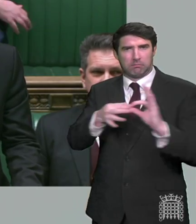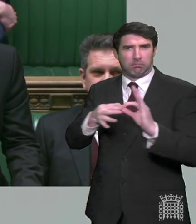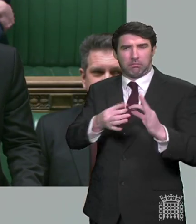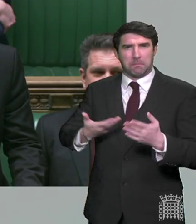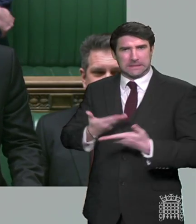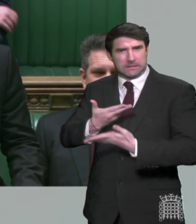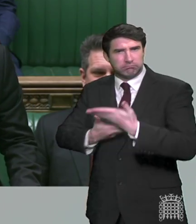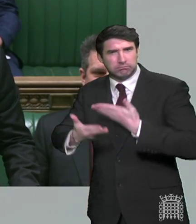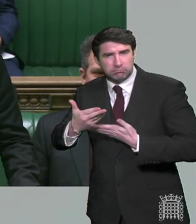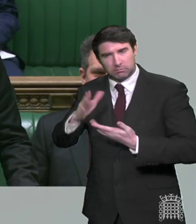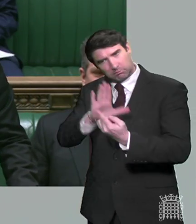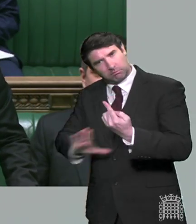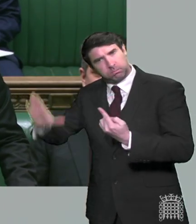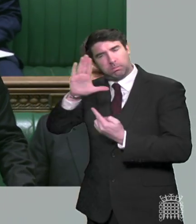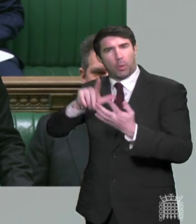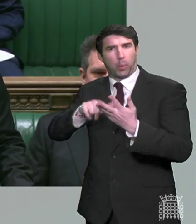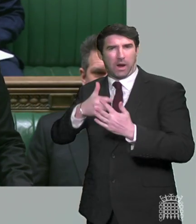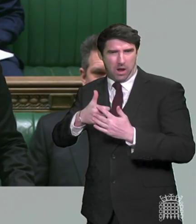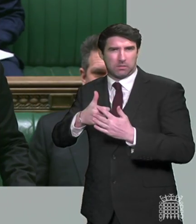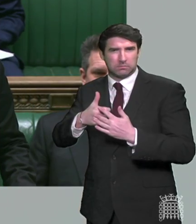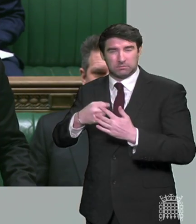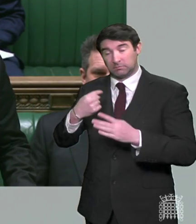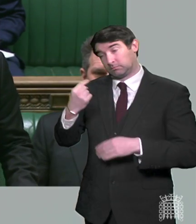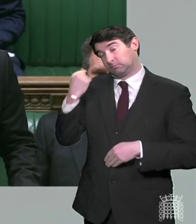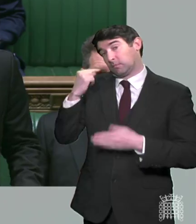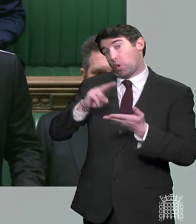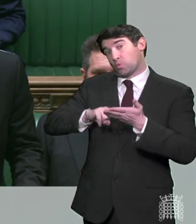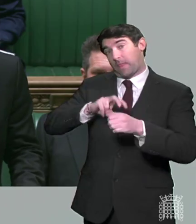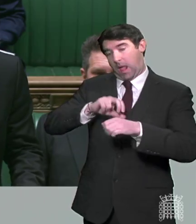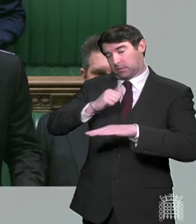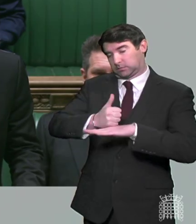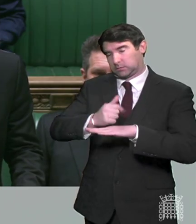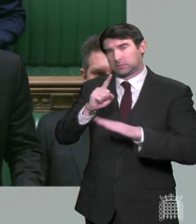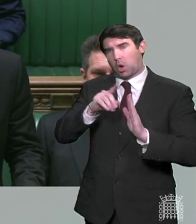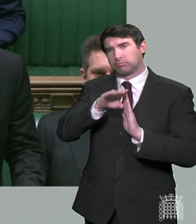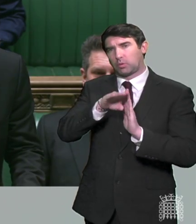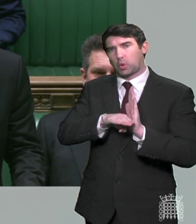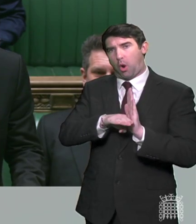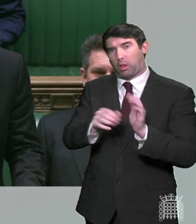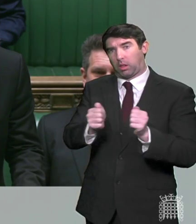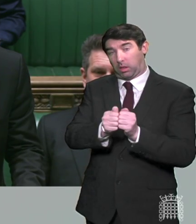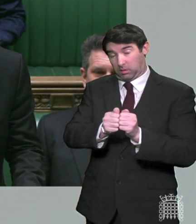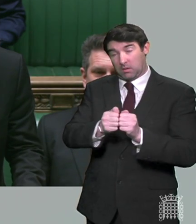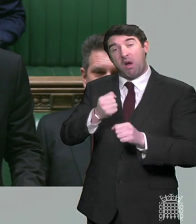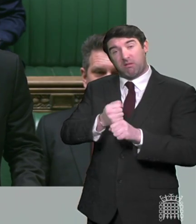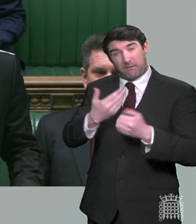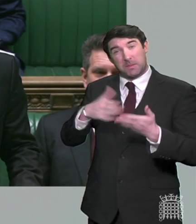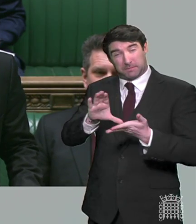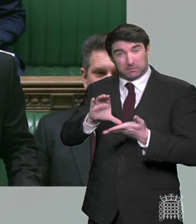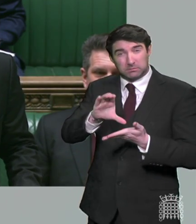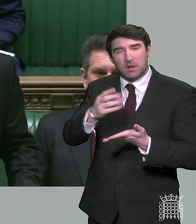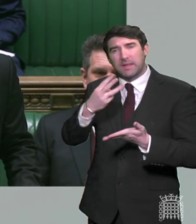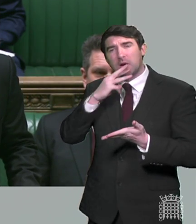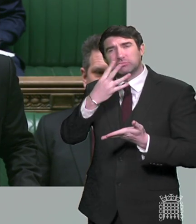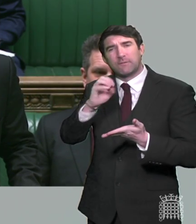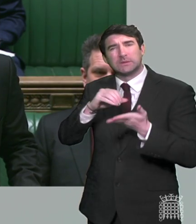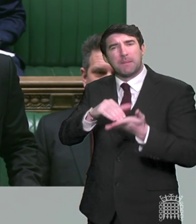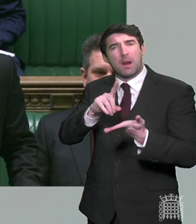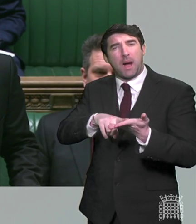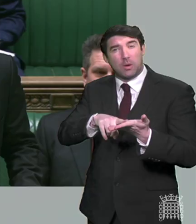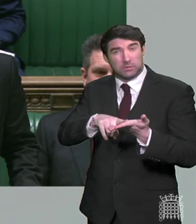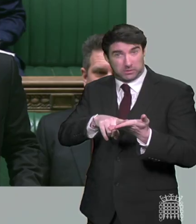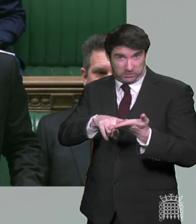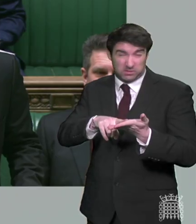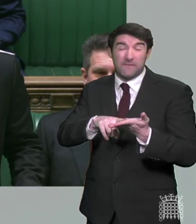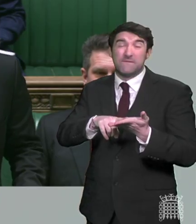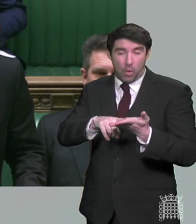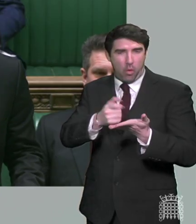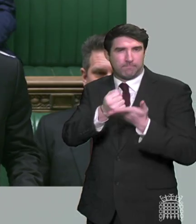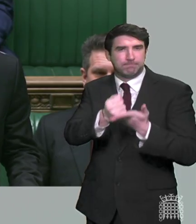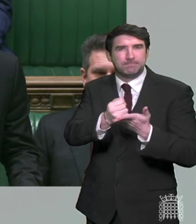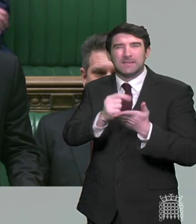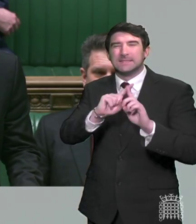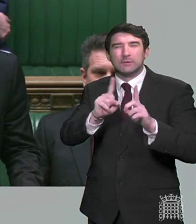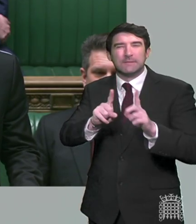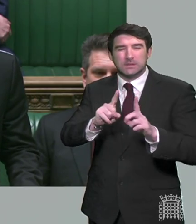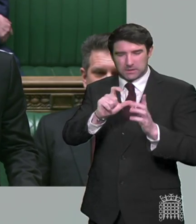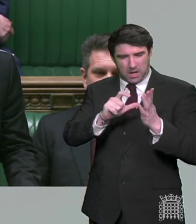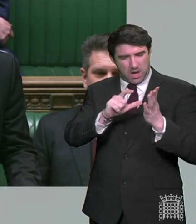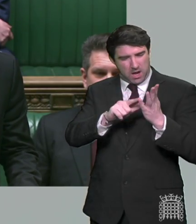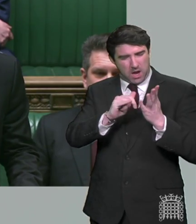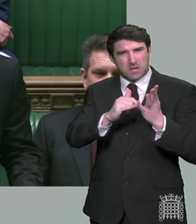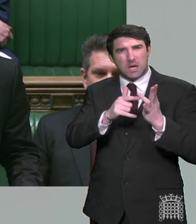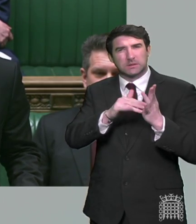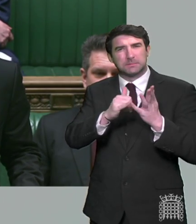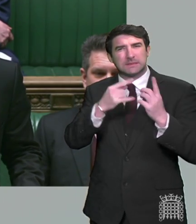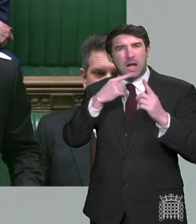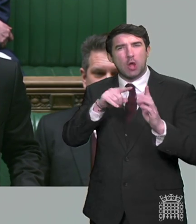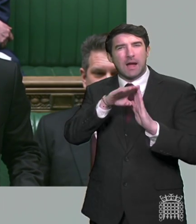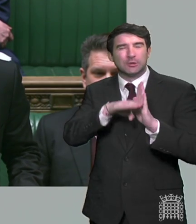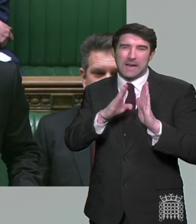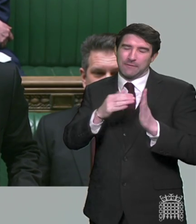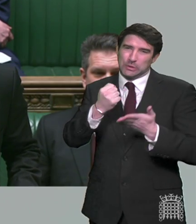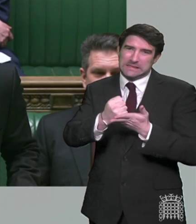Since the advent of the Northern Ireland protocol, by the end of last year, among other support, we will have spent £340 million helping traders process 2.3 million customs declarations through the trader support service for trade between Great Britain and Northern Ireland.